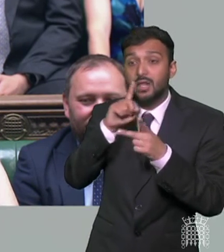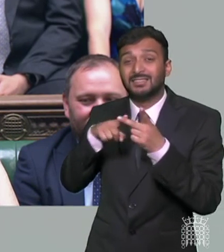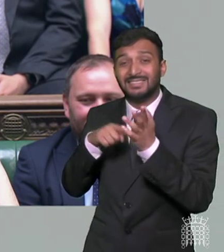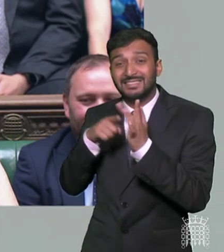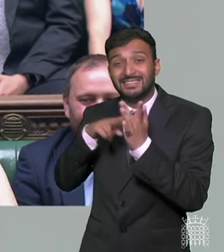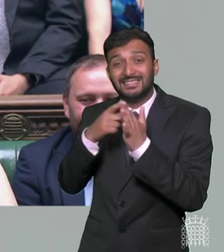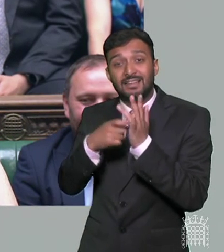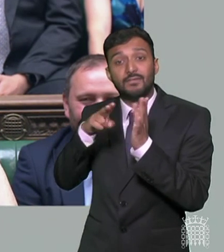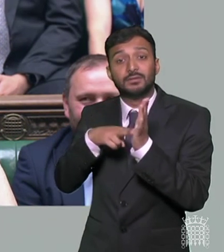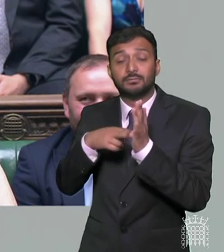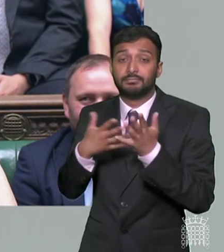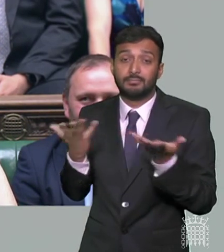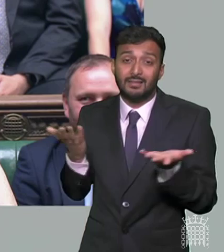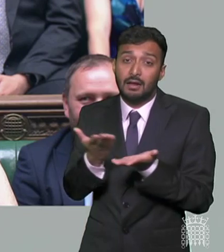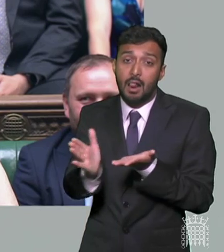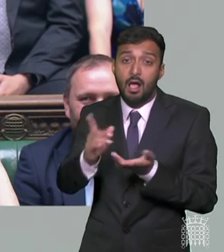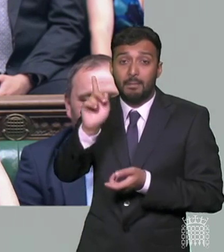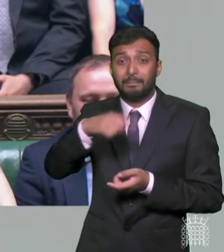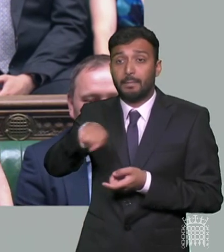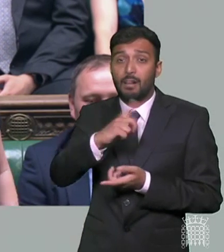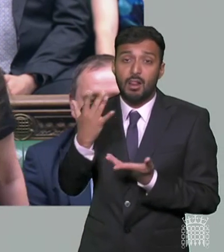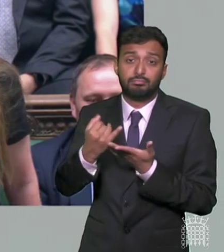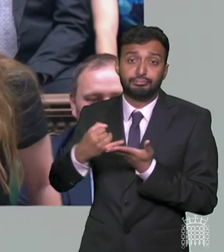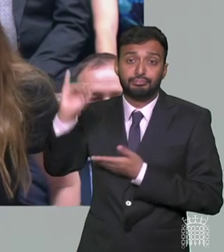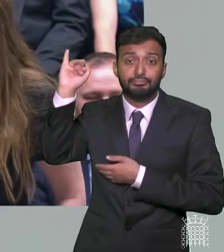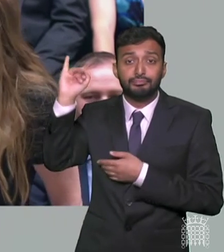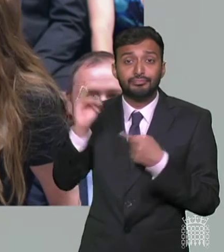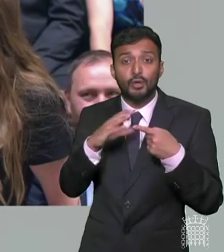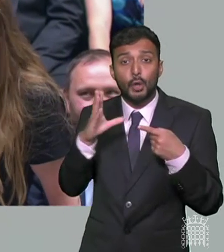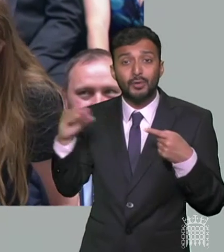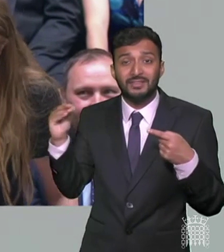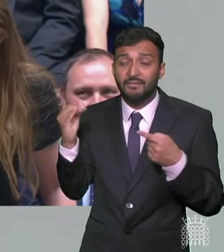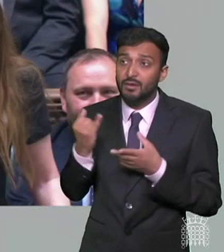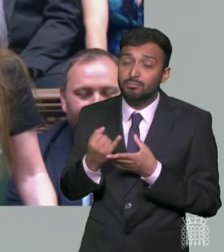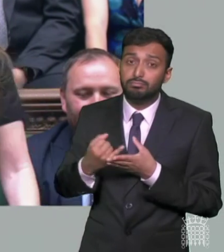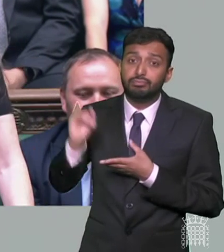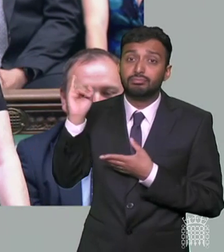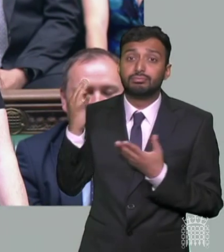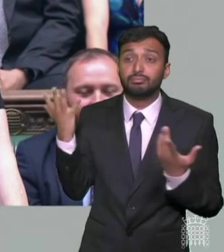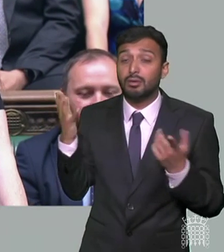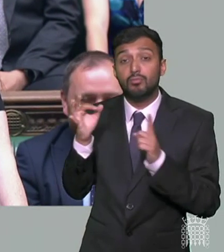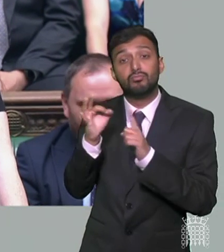The Prime Minister is not just losing the room; he is losing the country.